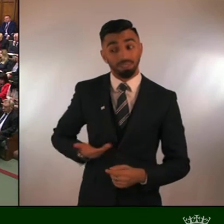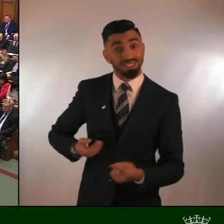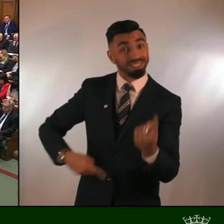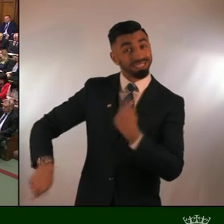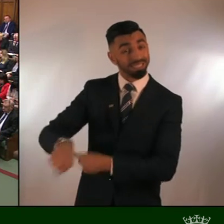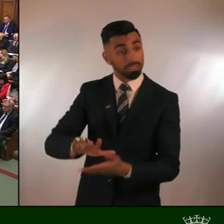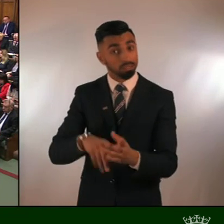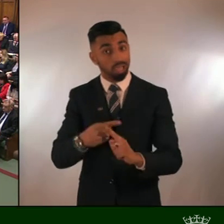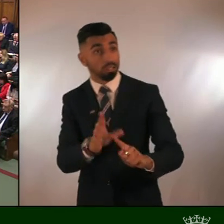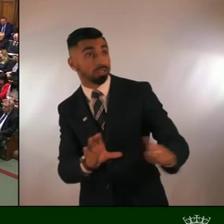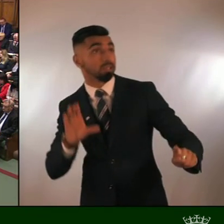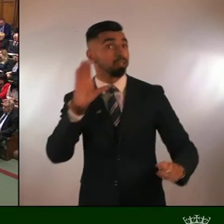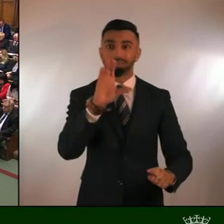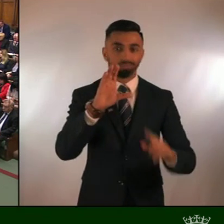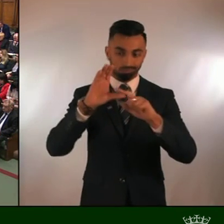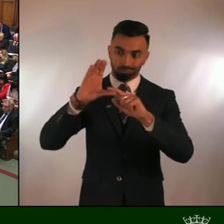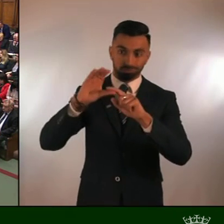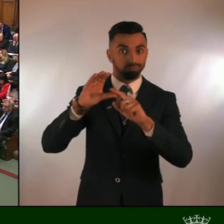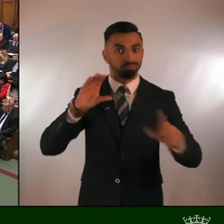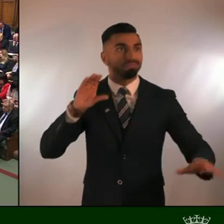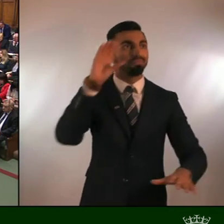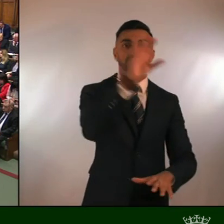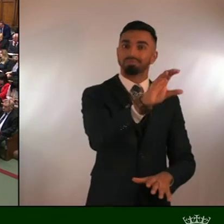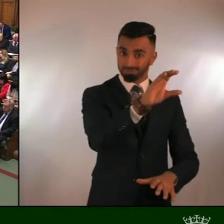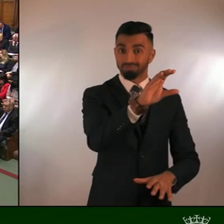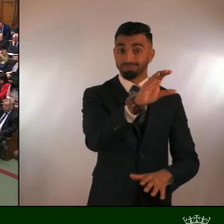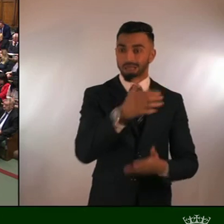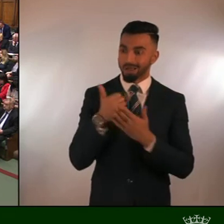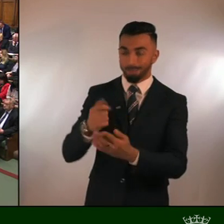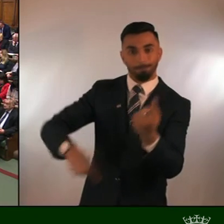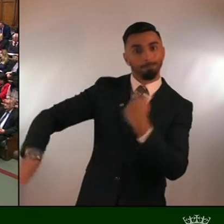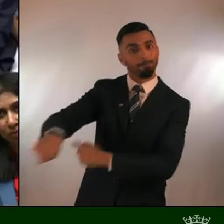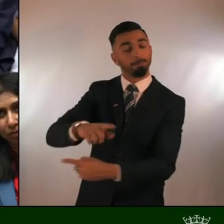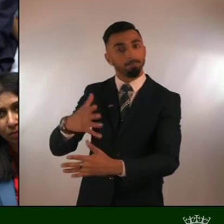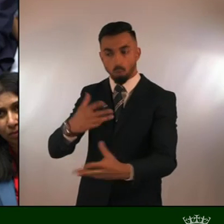That is another step towards the dynamic, low-tax economy that we want to see.